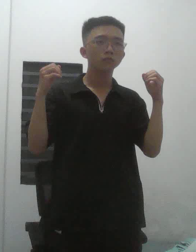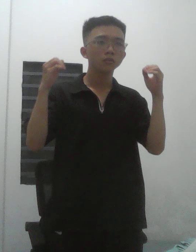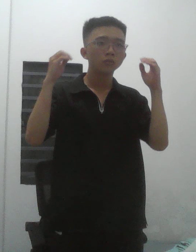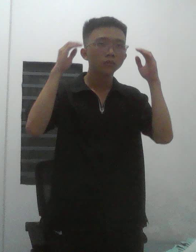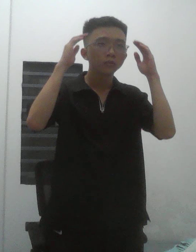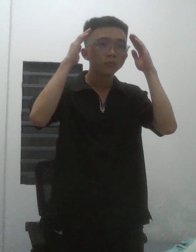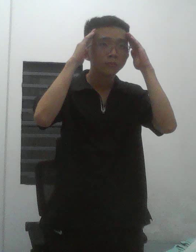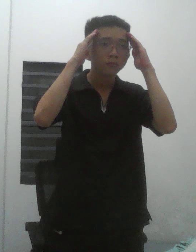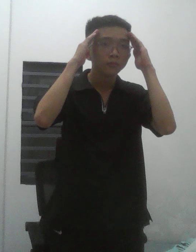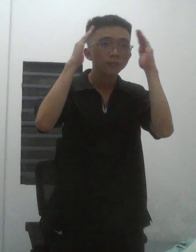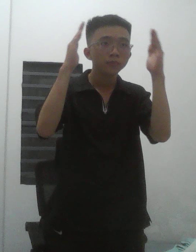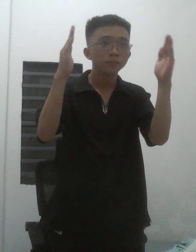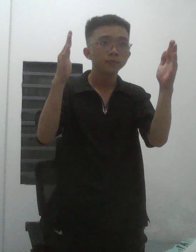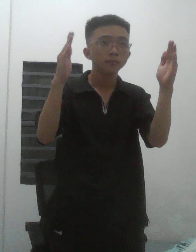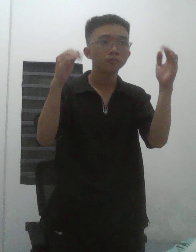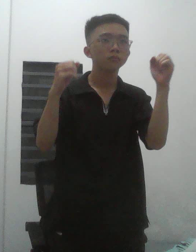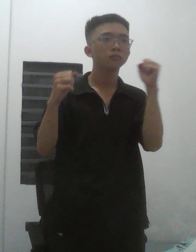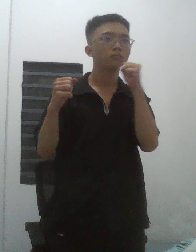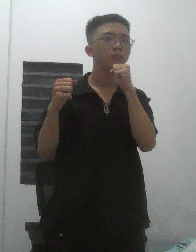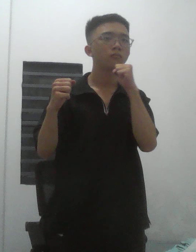khong quan tam